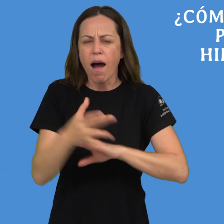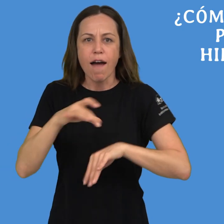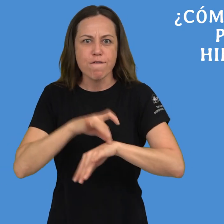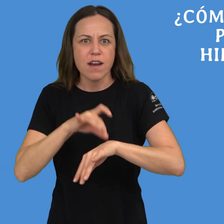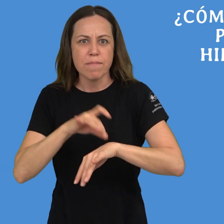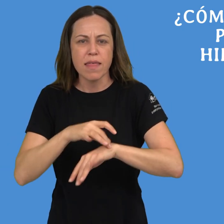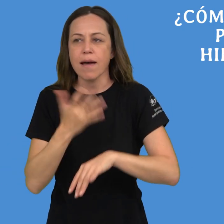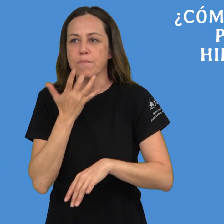enfermo